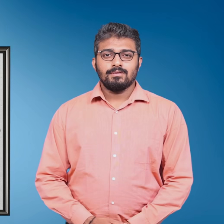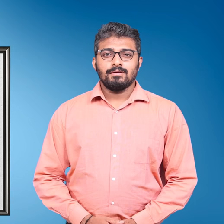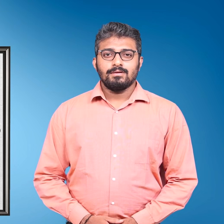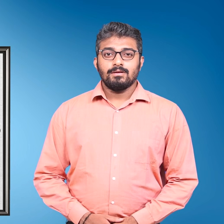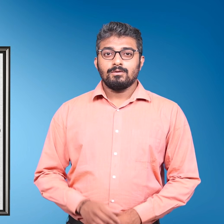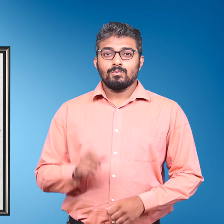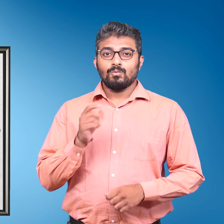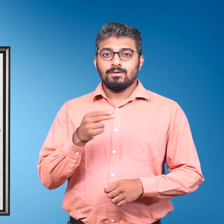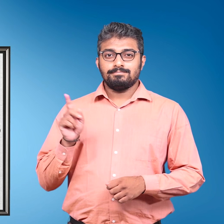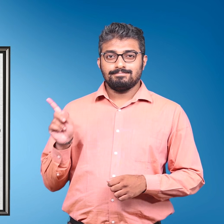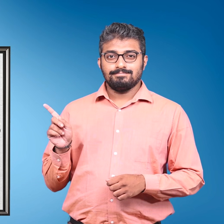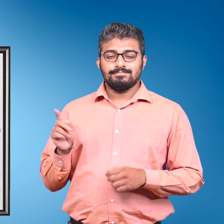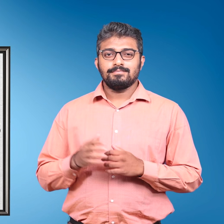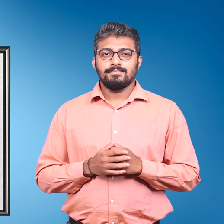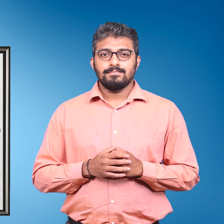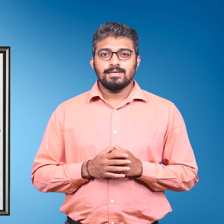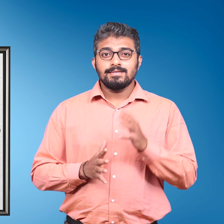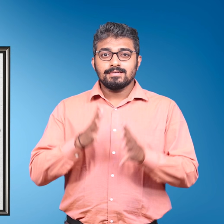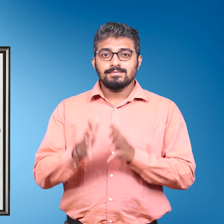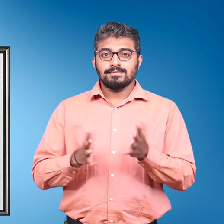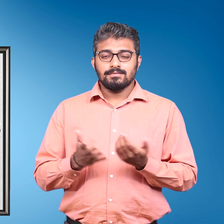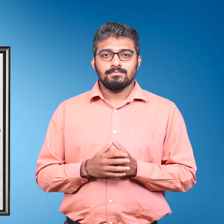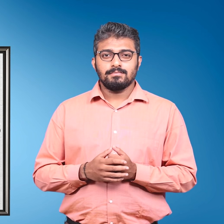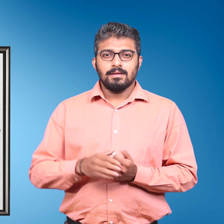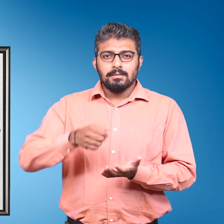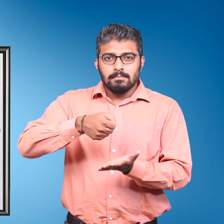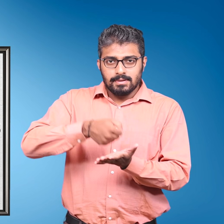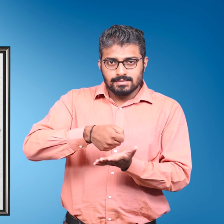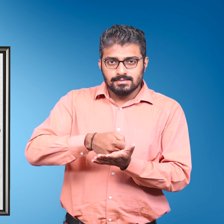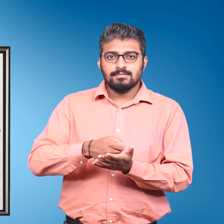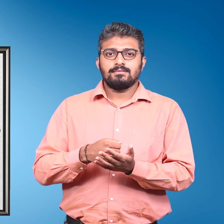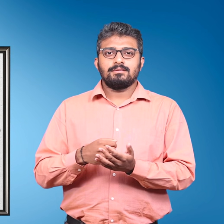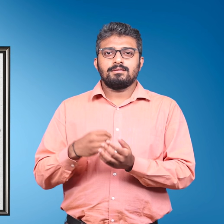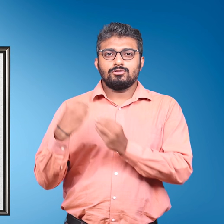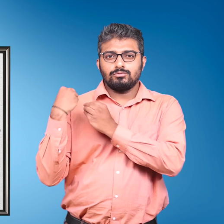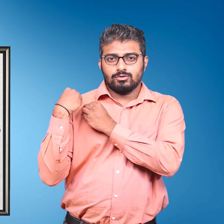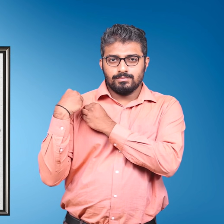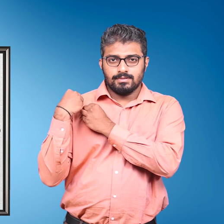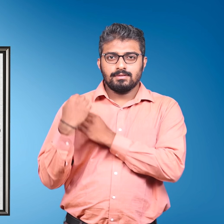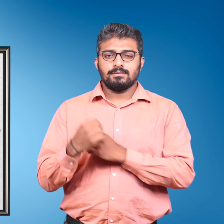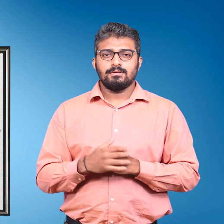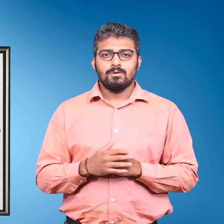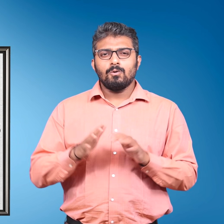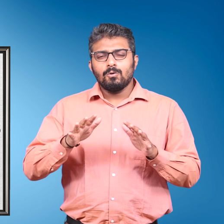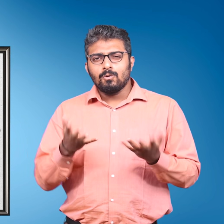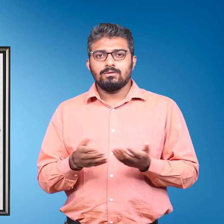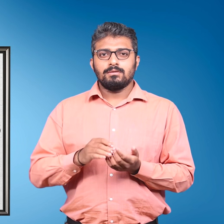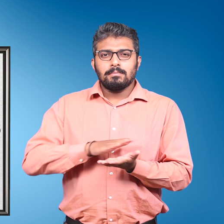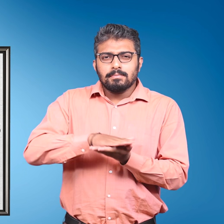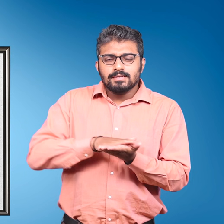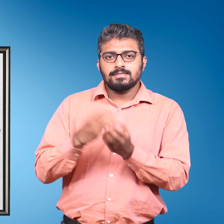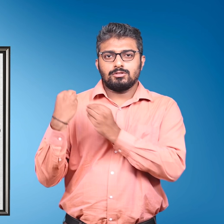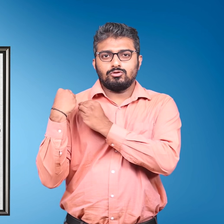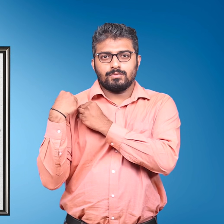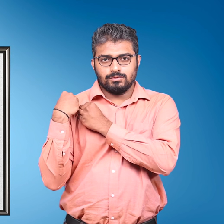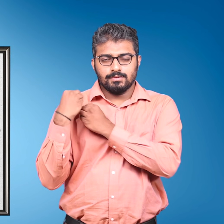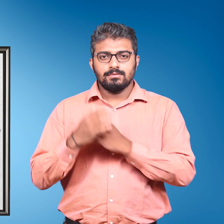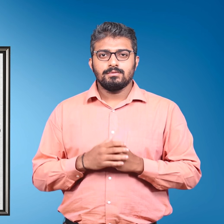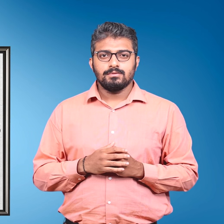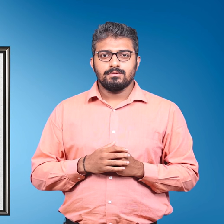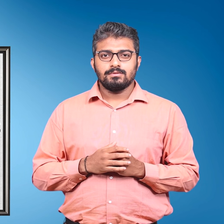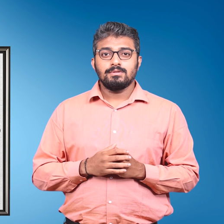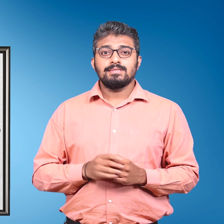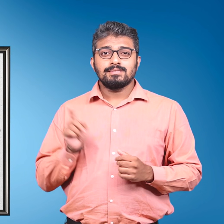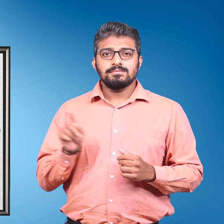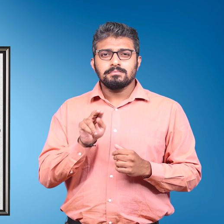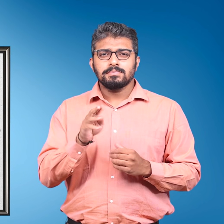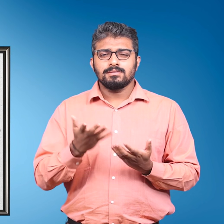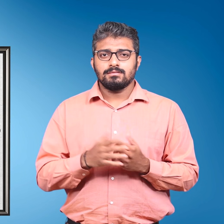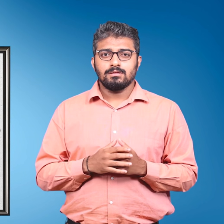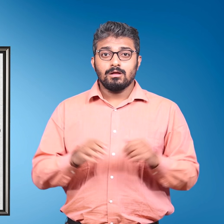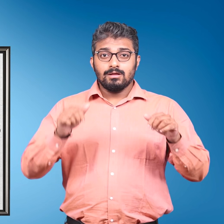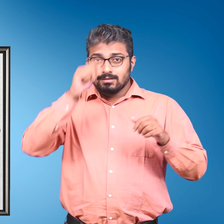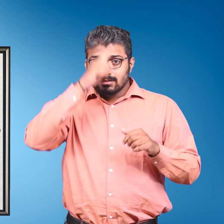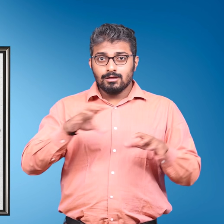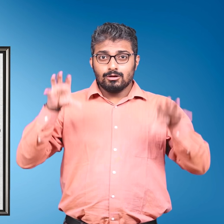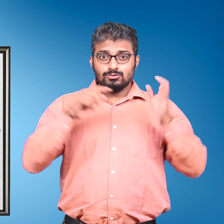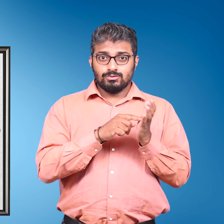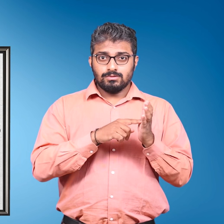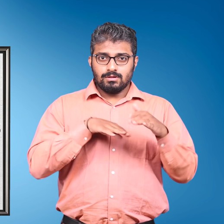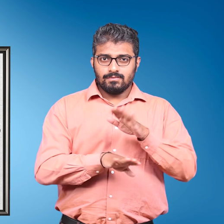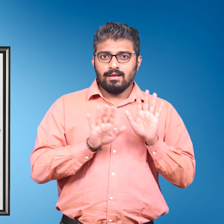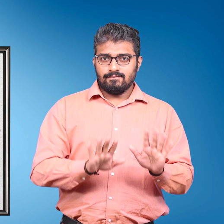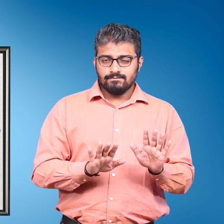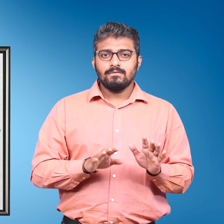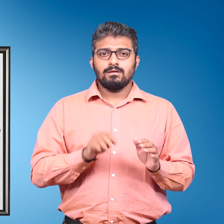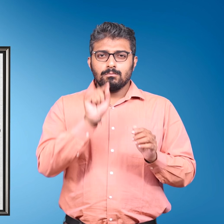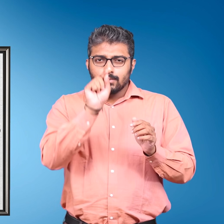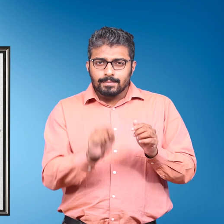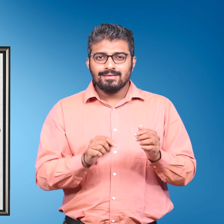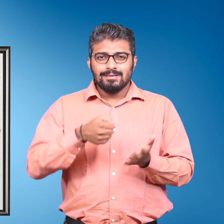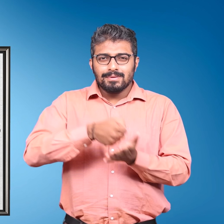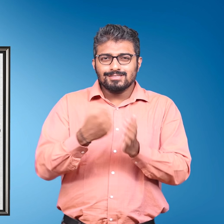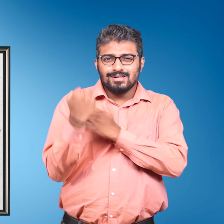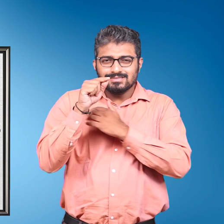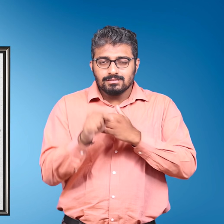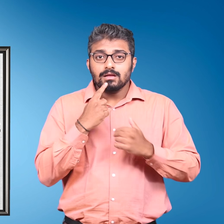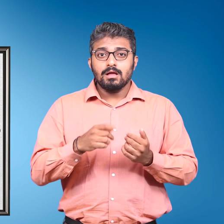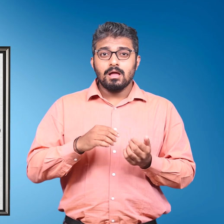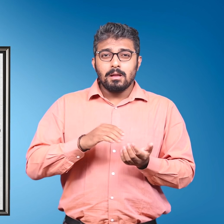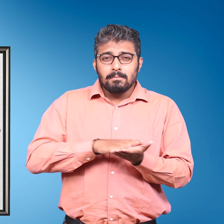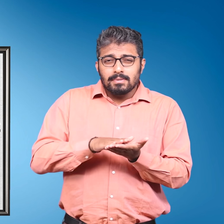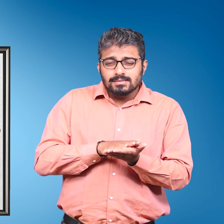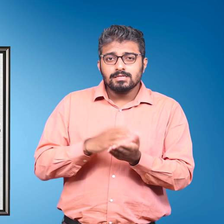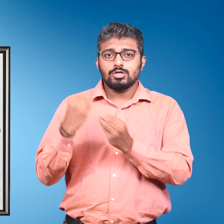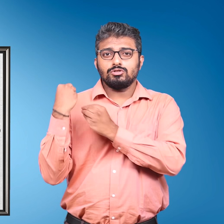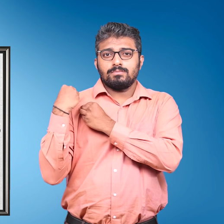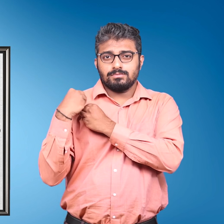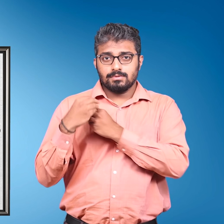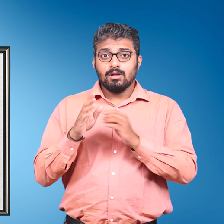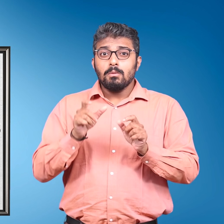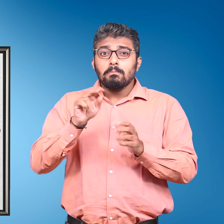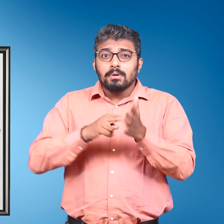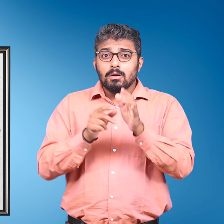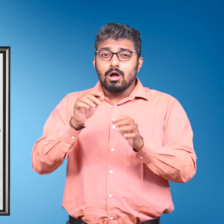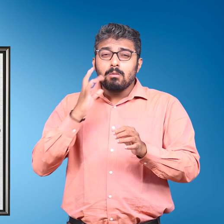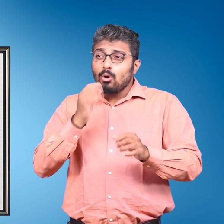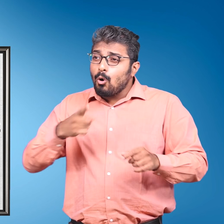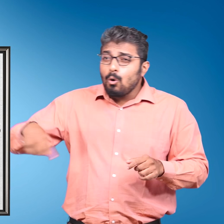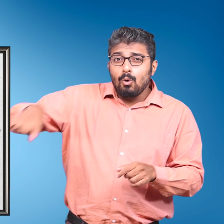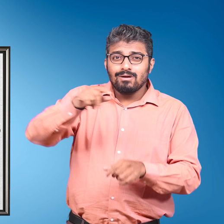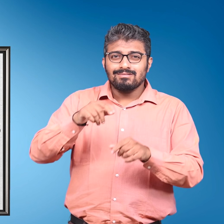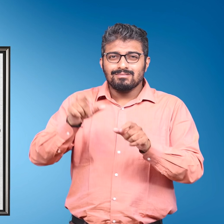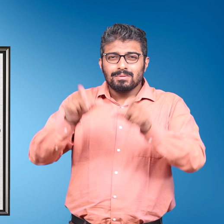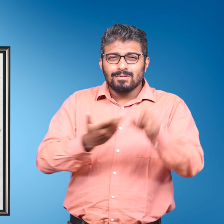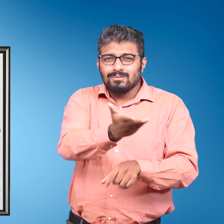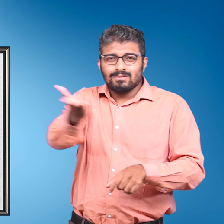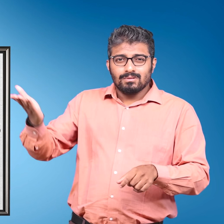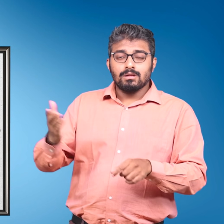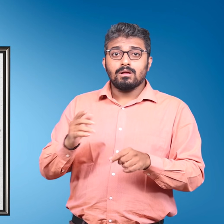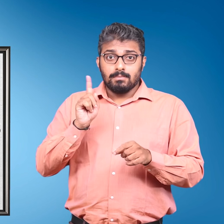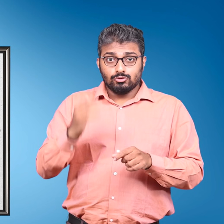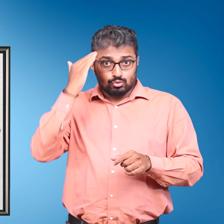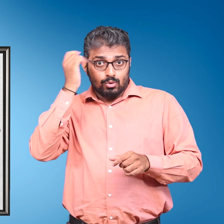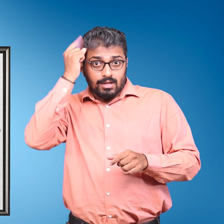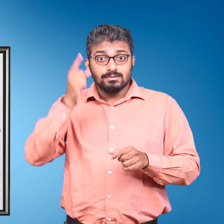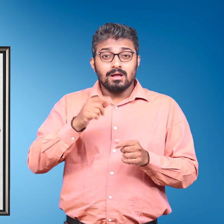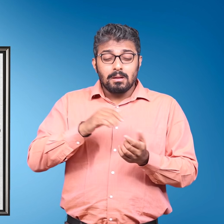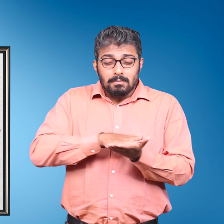Fundamental Duties This sign means Fundamental Duties. These are listed in the Constitution and it is important for all citizens to observe these duties.